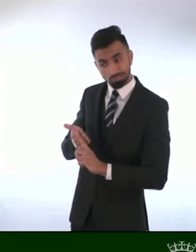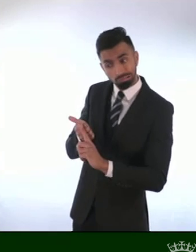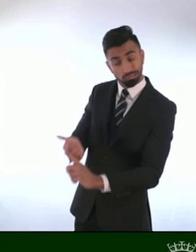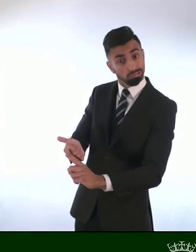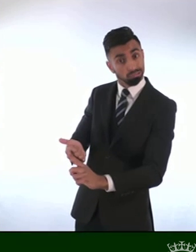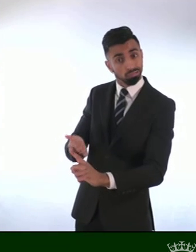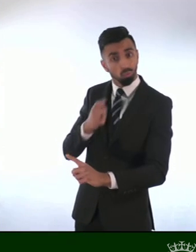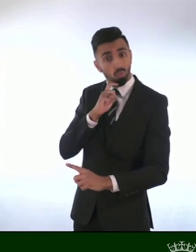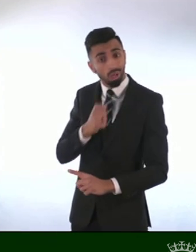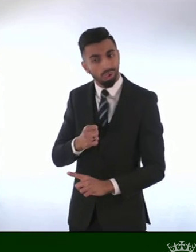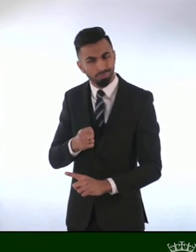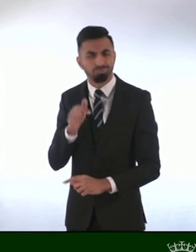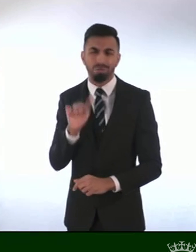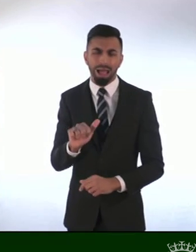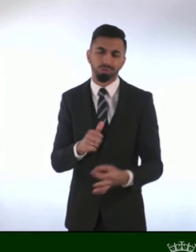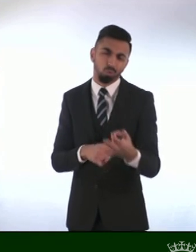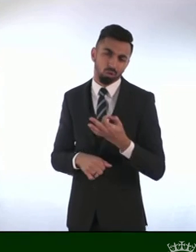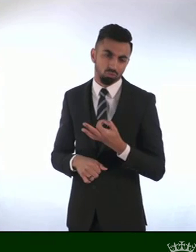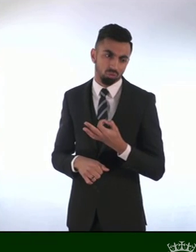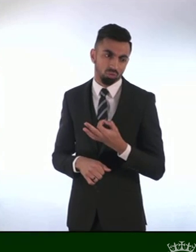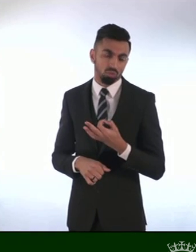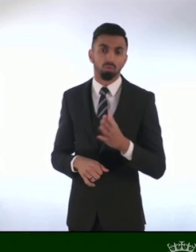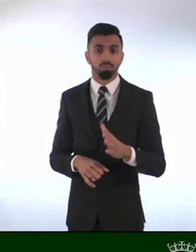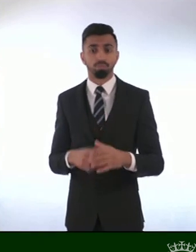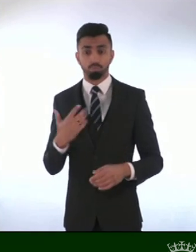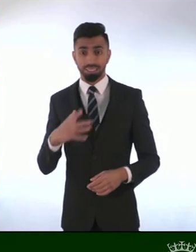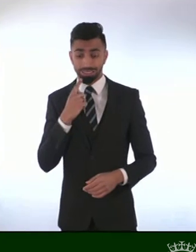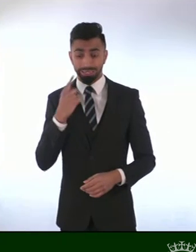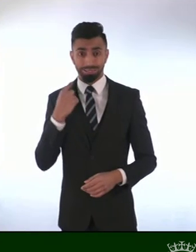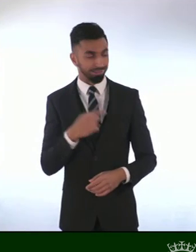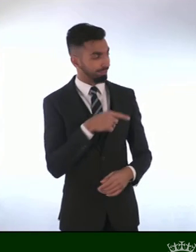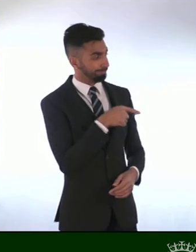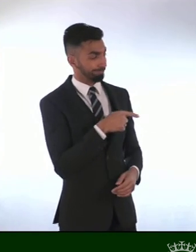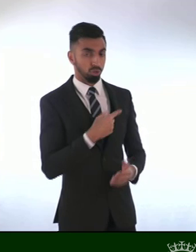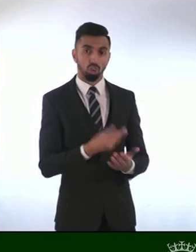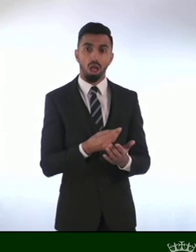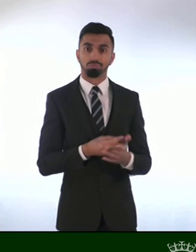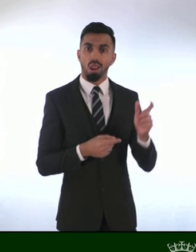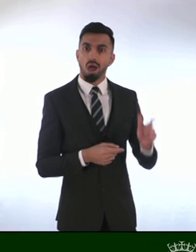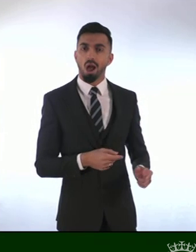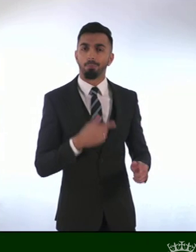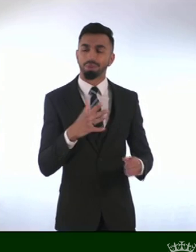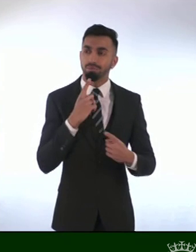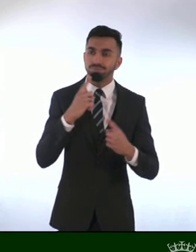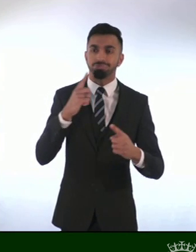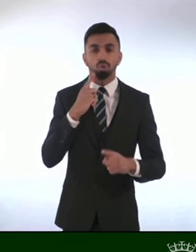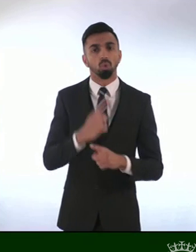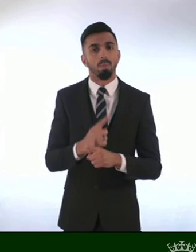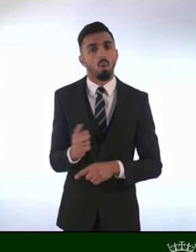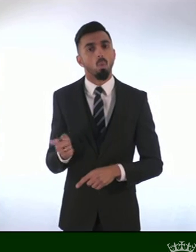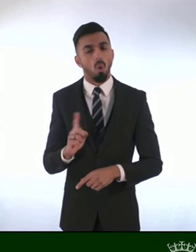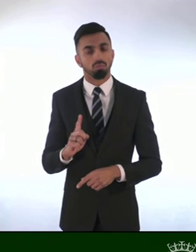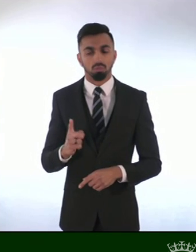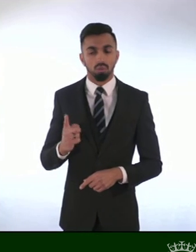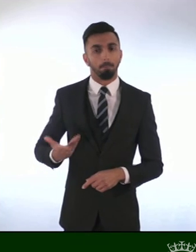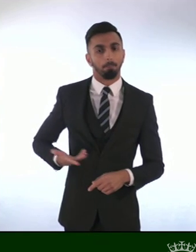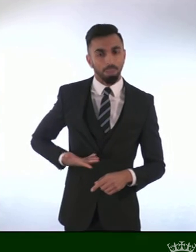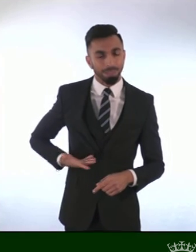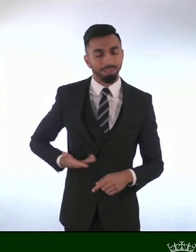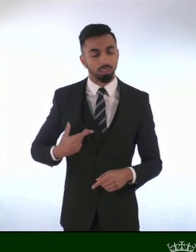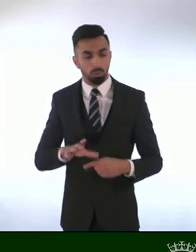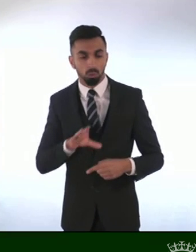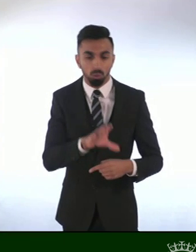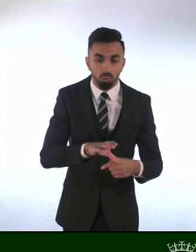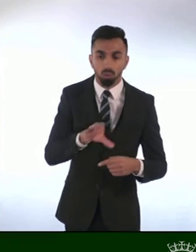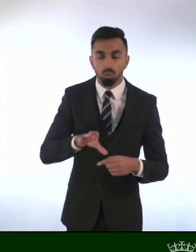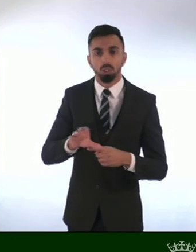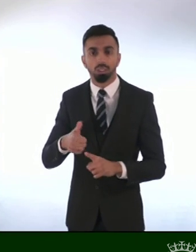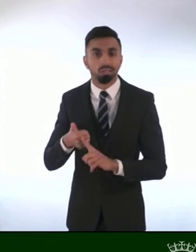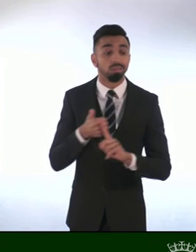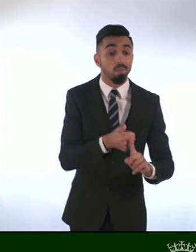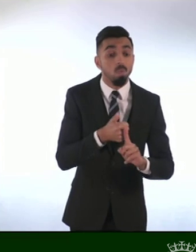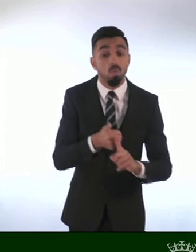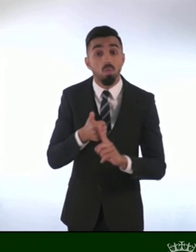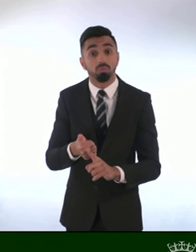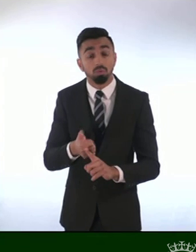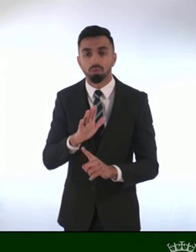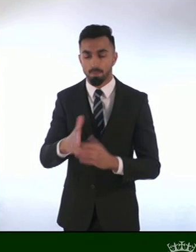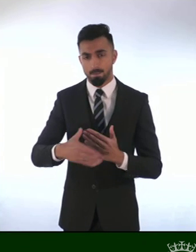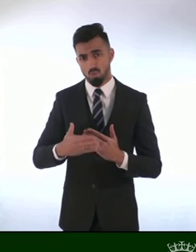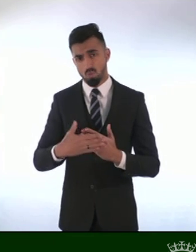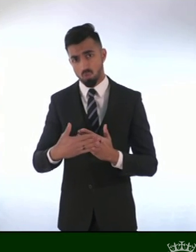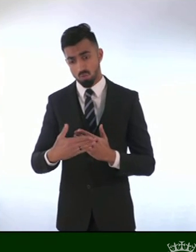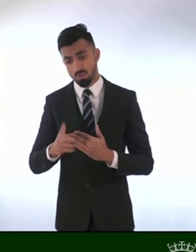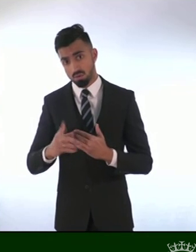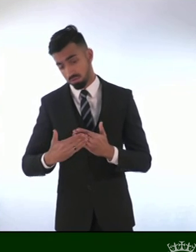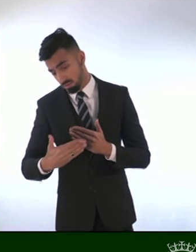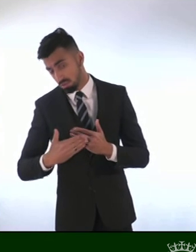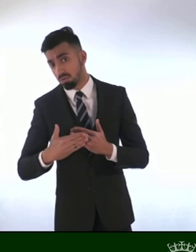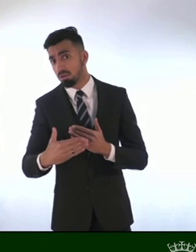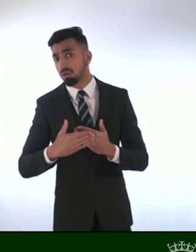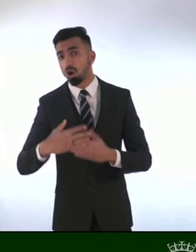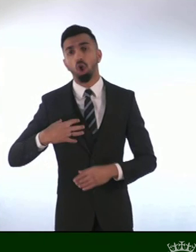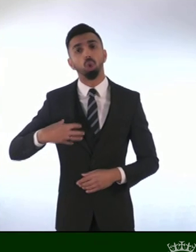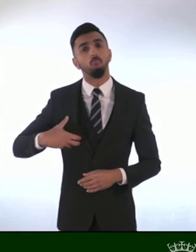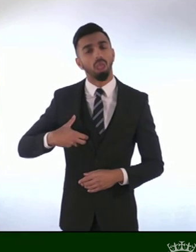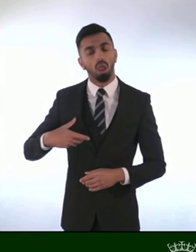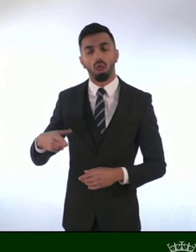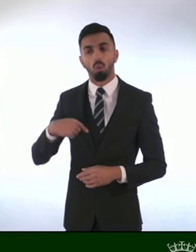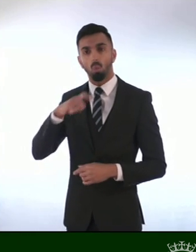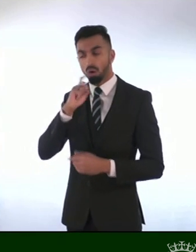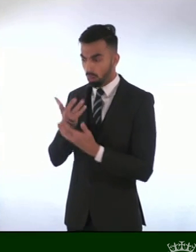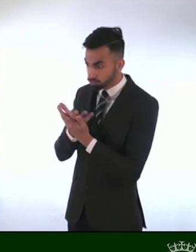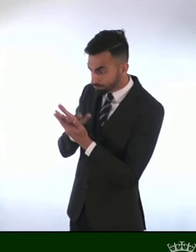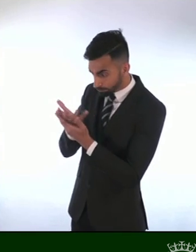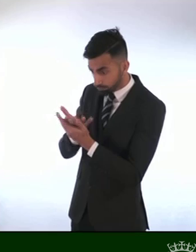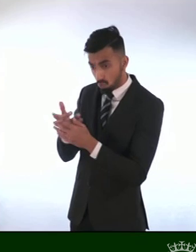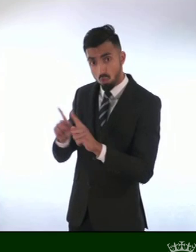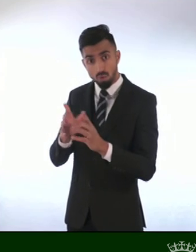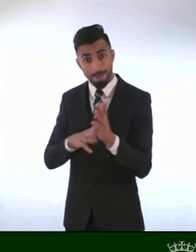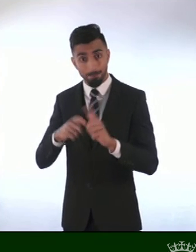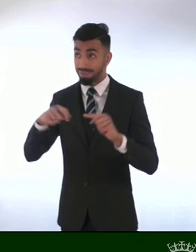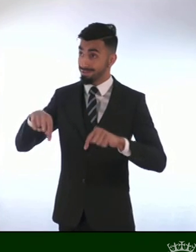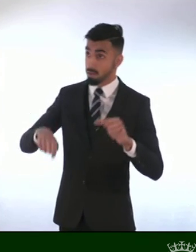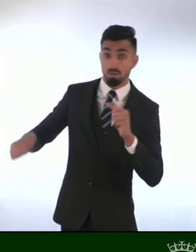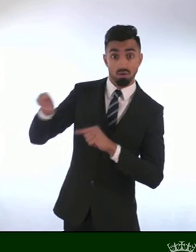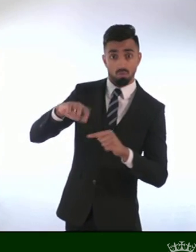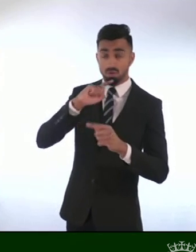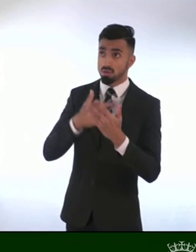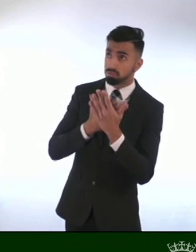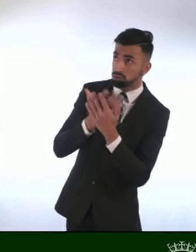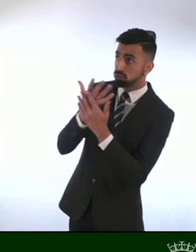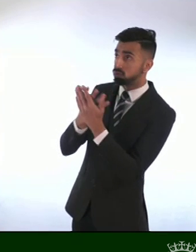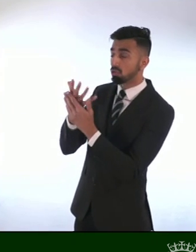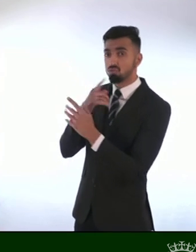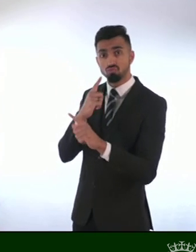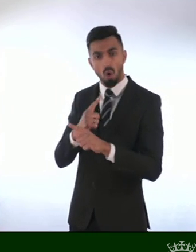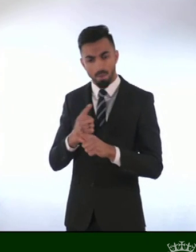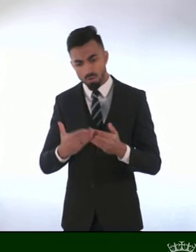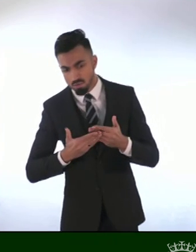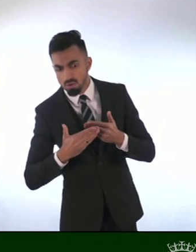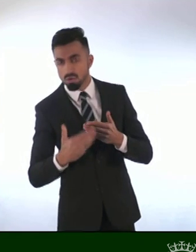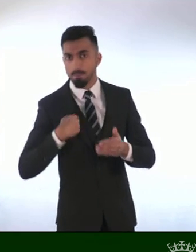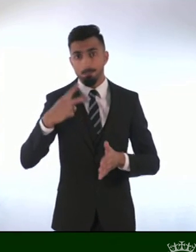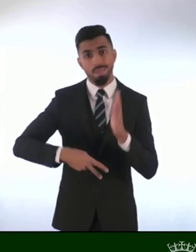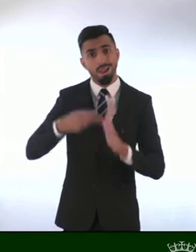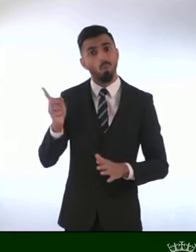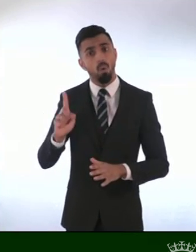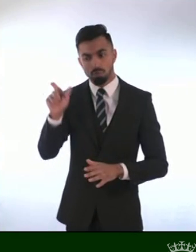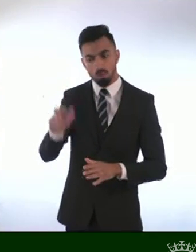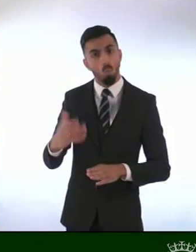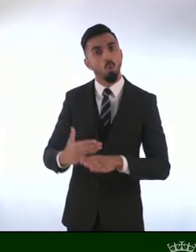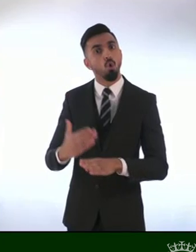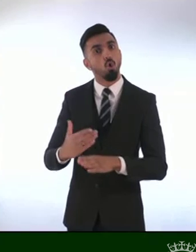So in addition to the package of business support that my right honourable Friend the Chancellor outlined yesterday, we will be working with the unions and colleagues across the House, and bringing forward further measures to support workers of all kinds throughout this crisis.